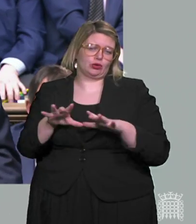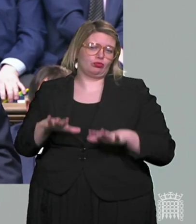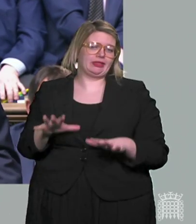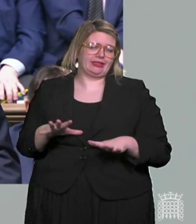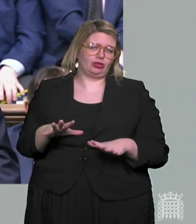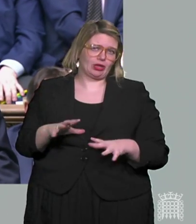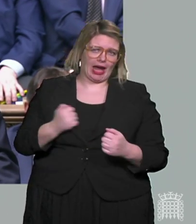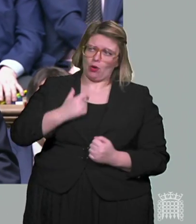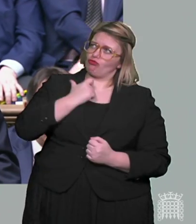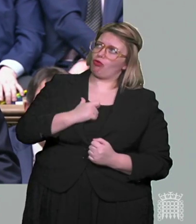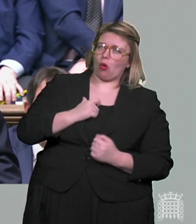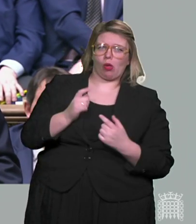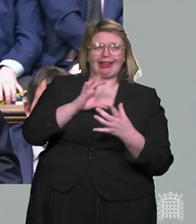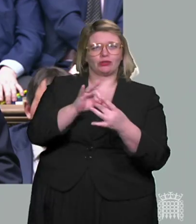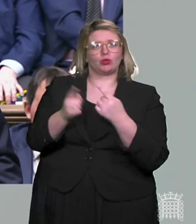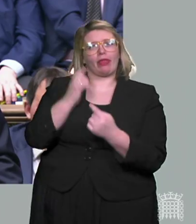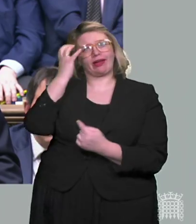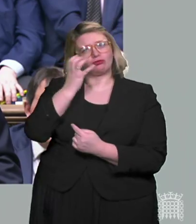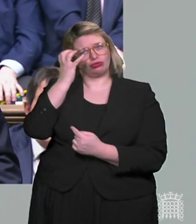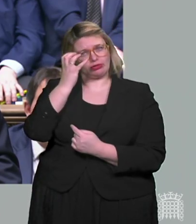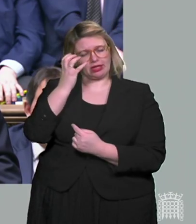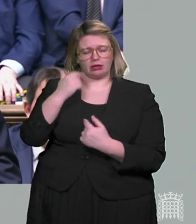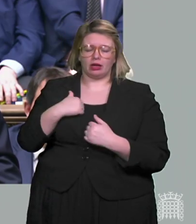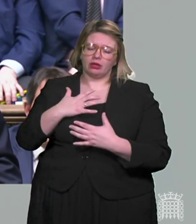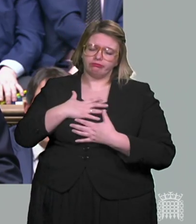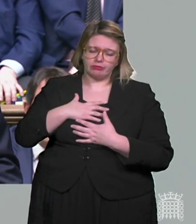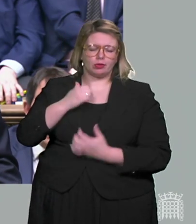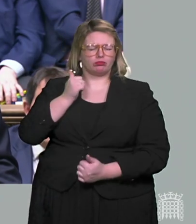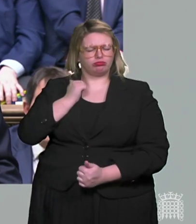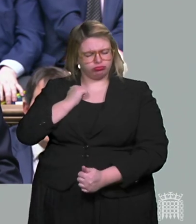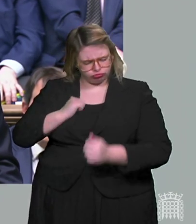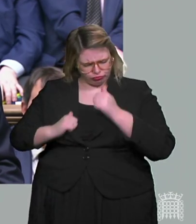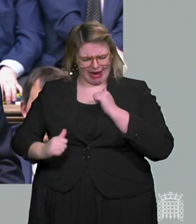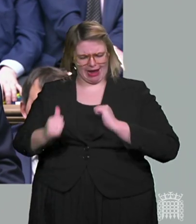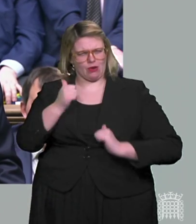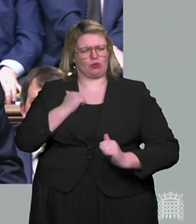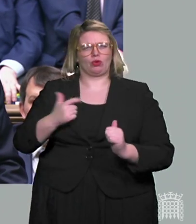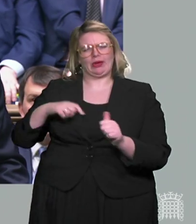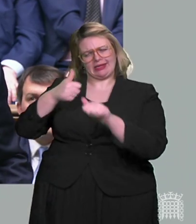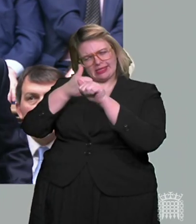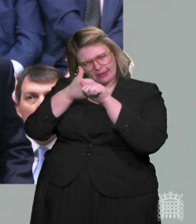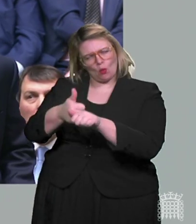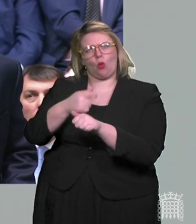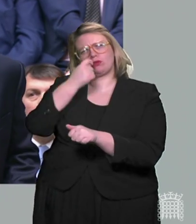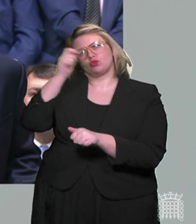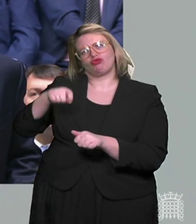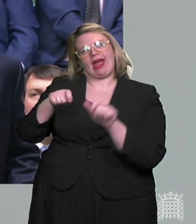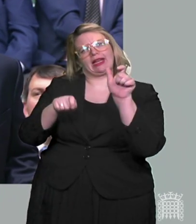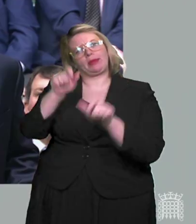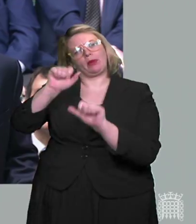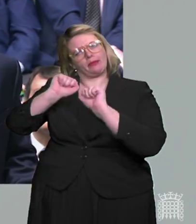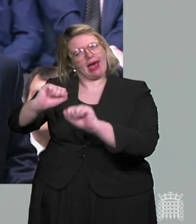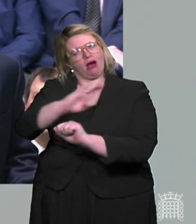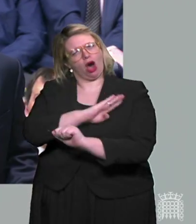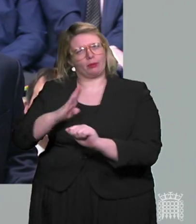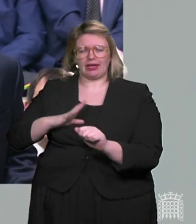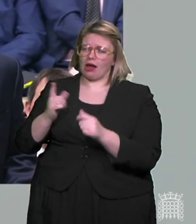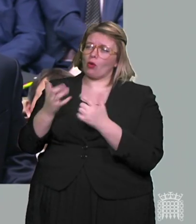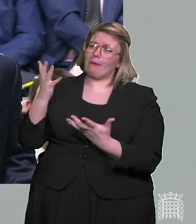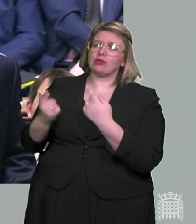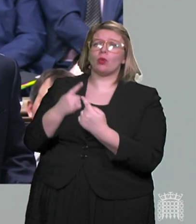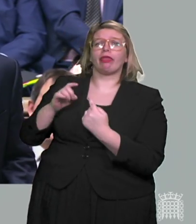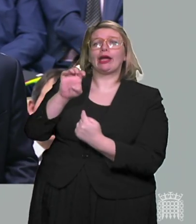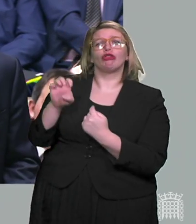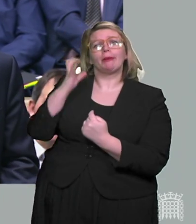I am proud that we are giving the brave people of Ukraine more military support than anyone else in Europe.